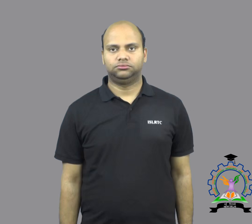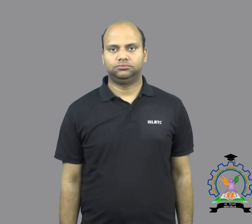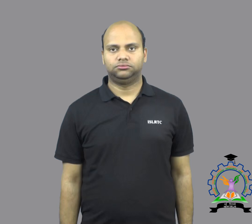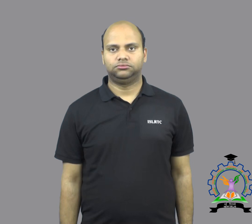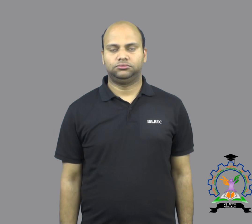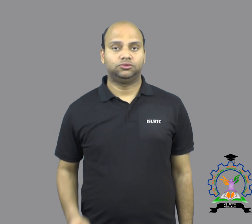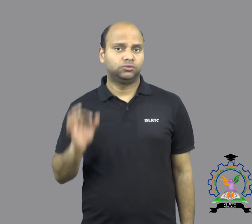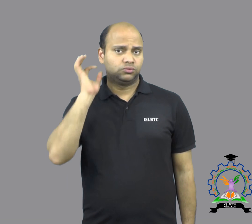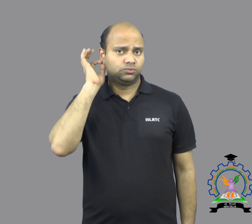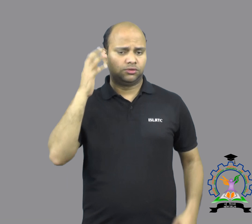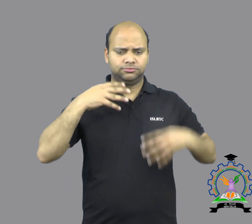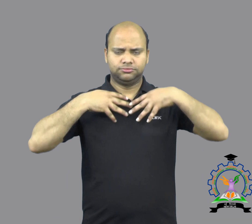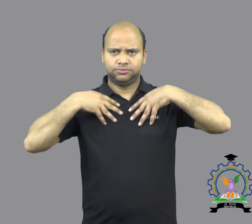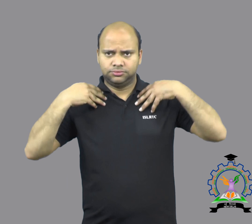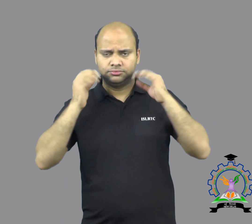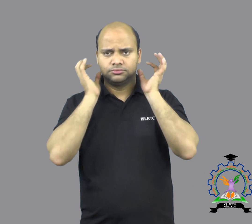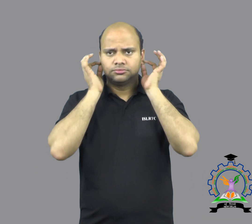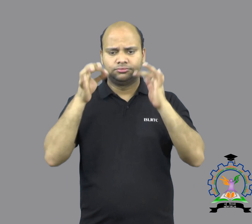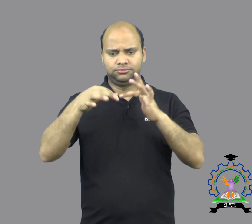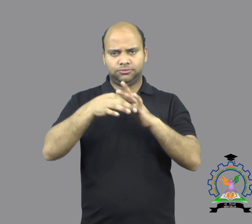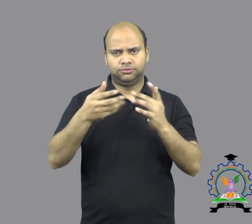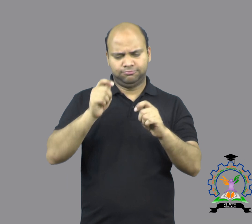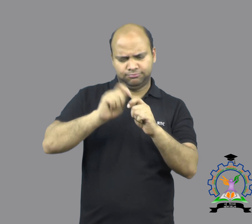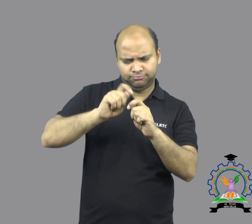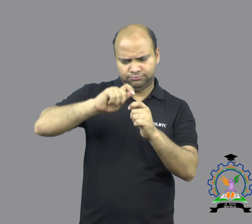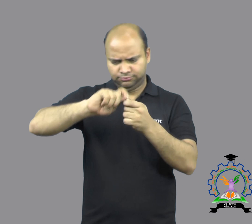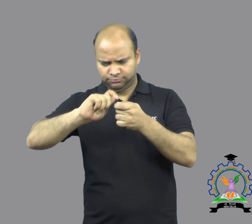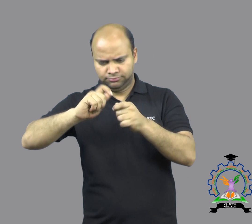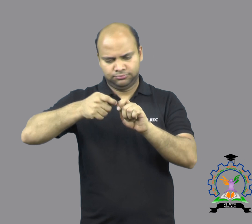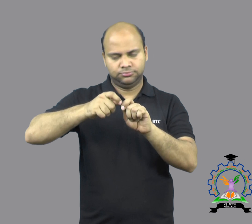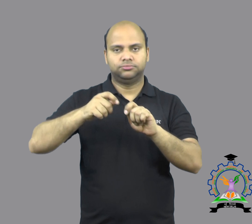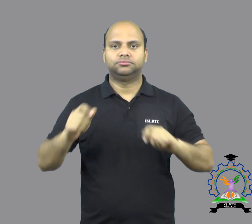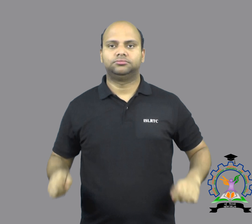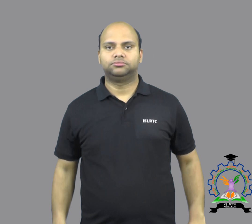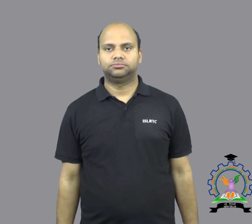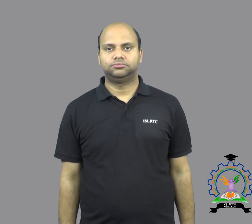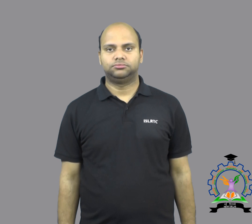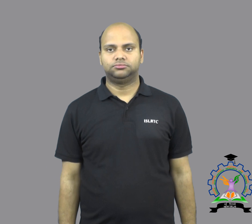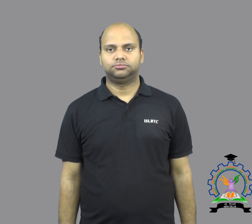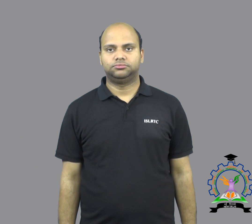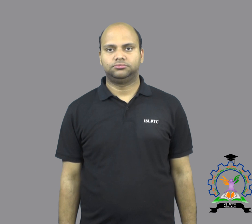Jeweller